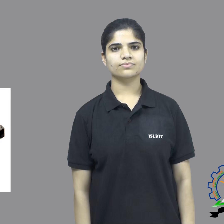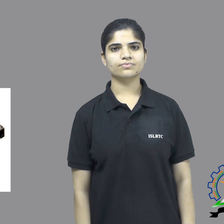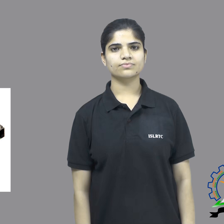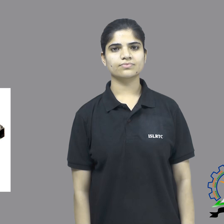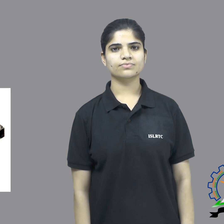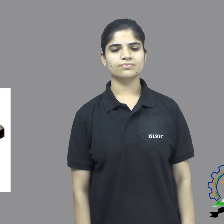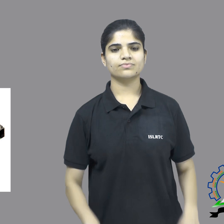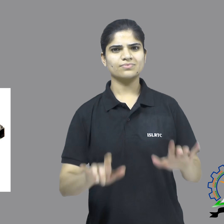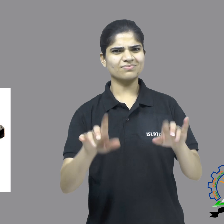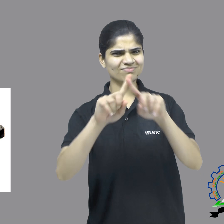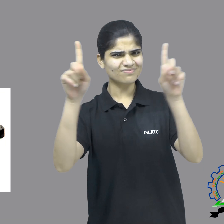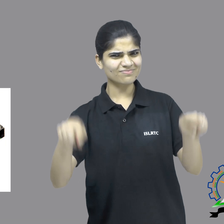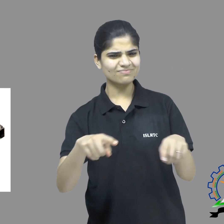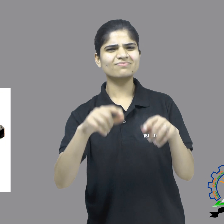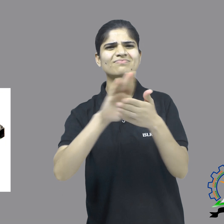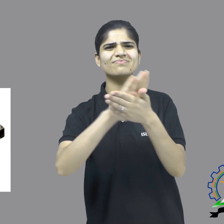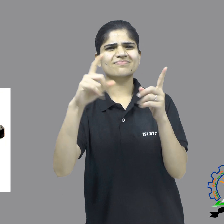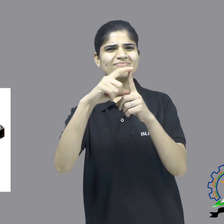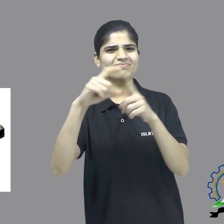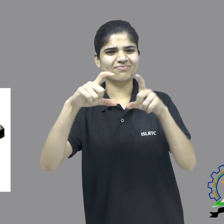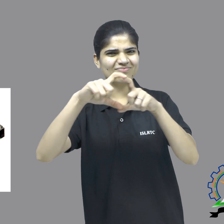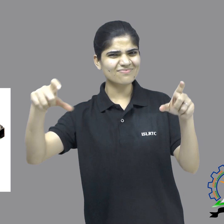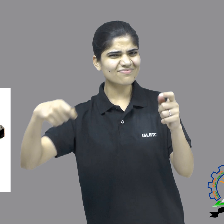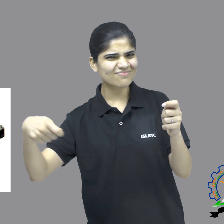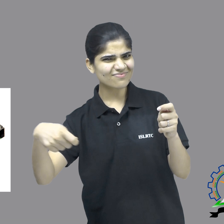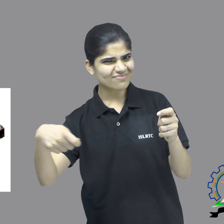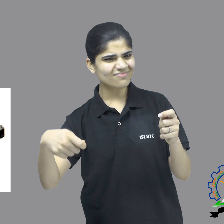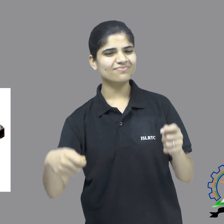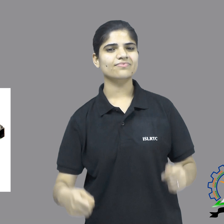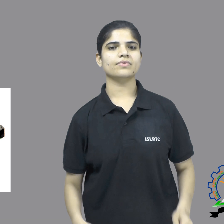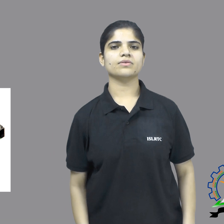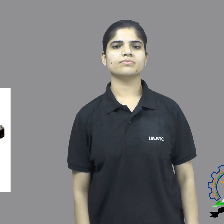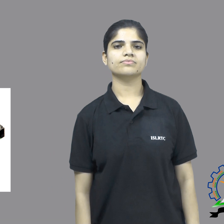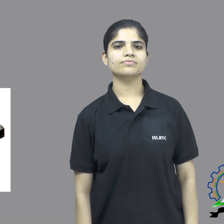Hard Disk Hard Drive